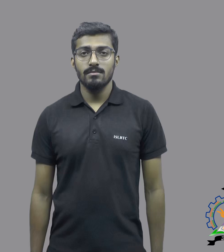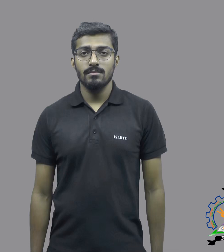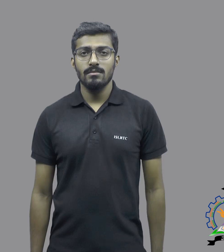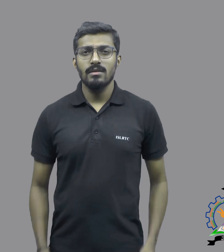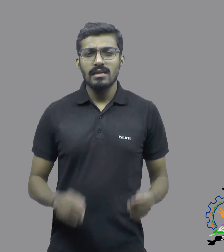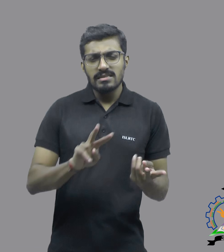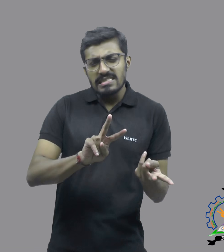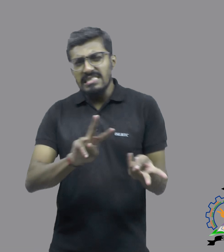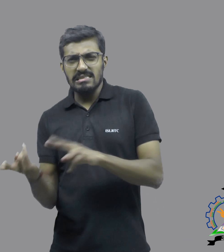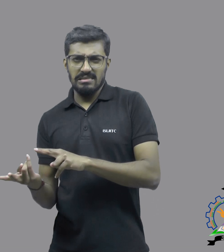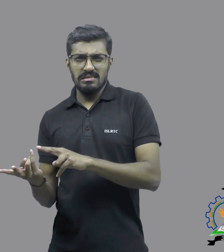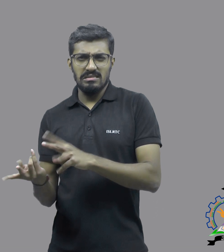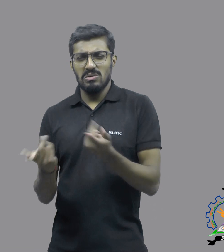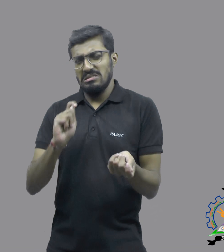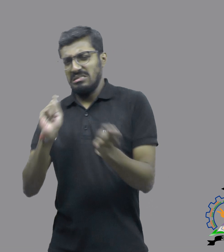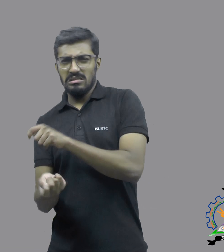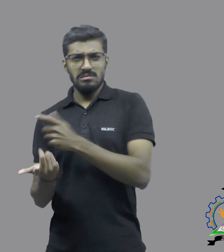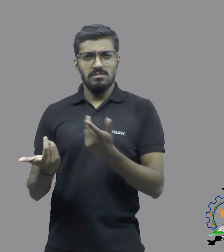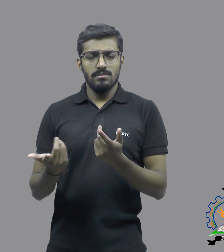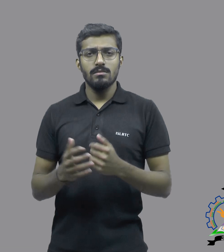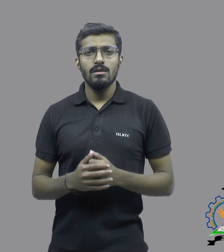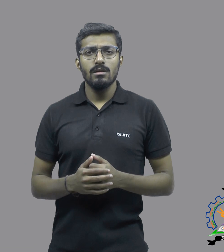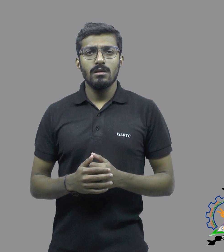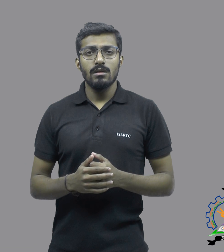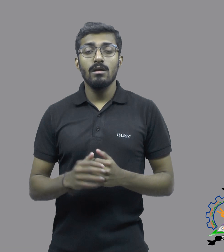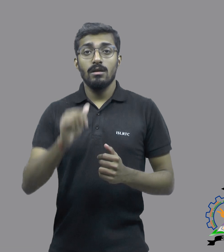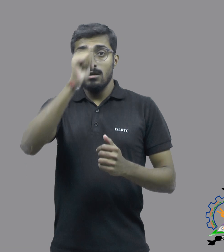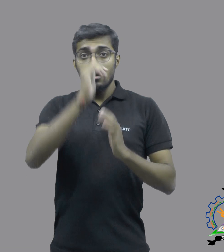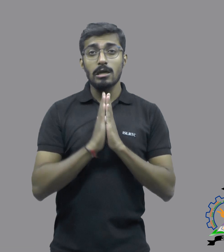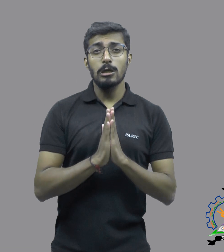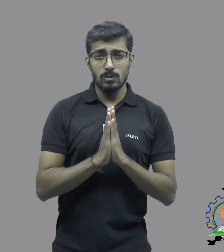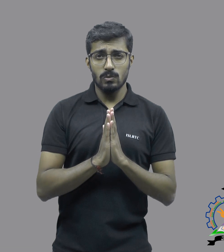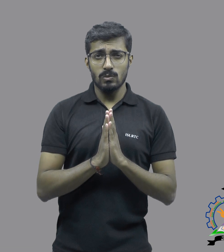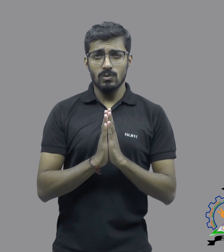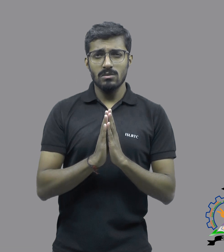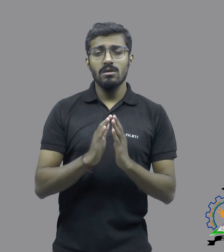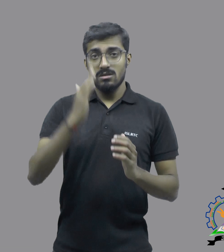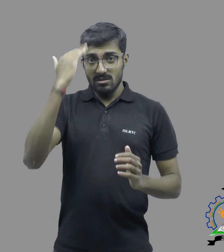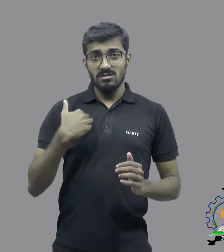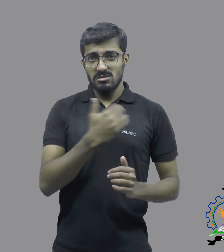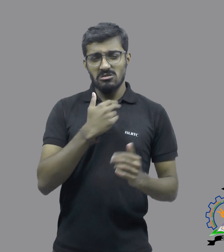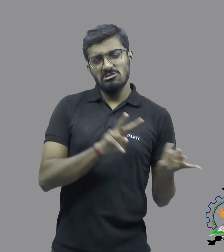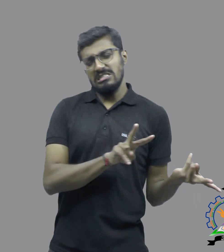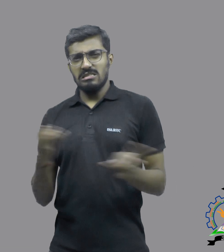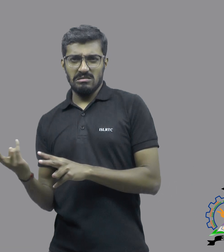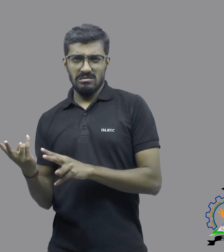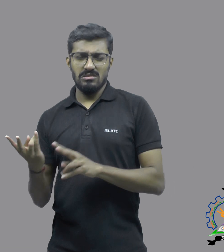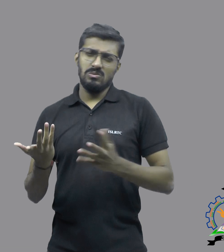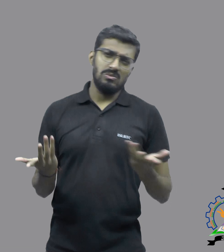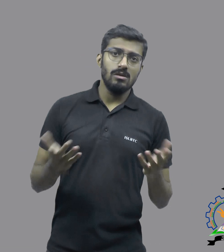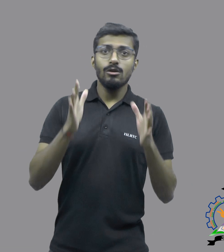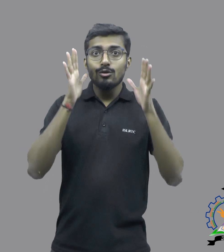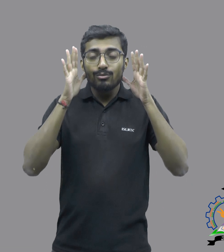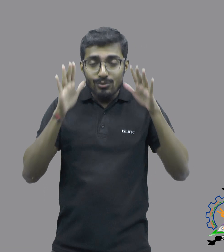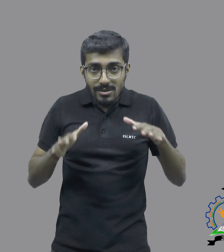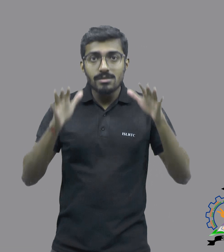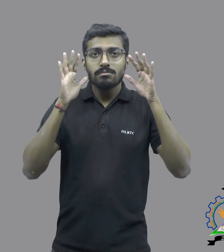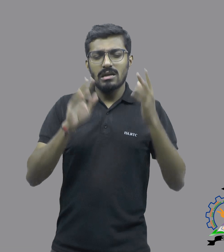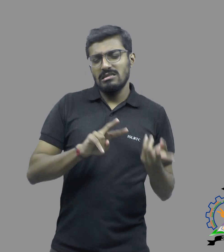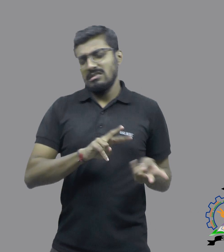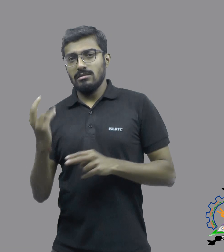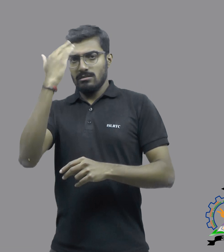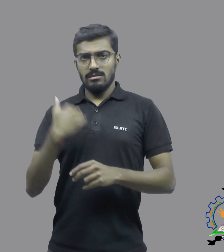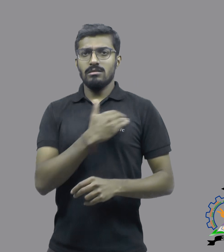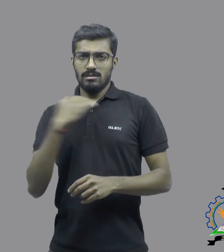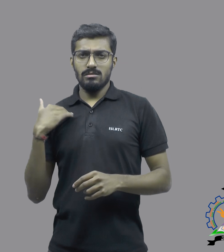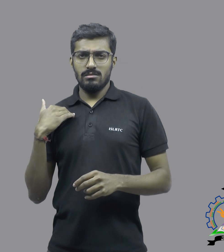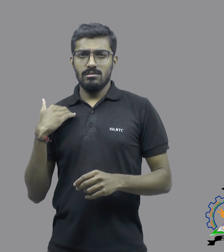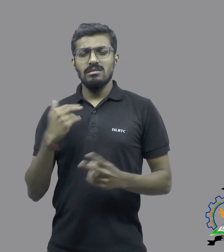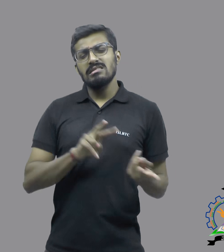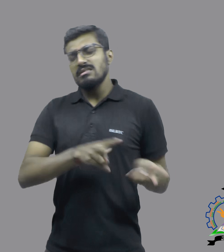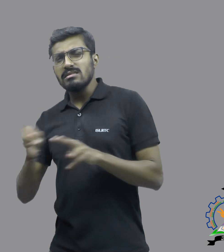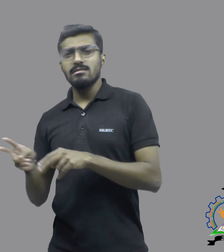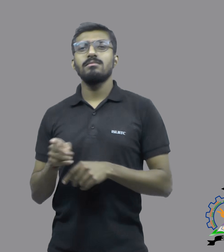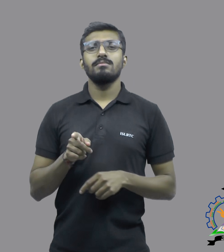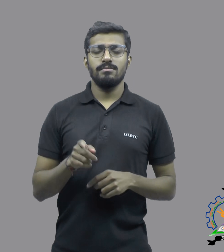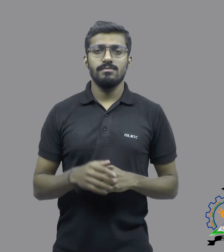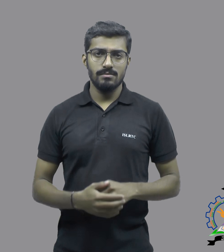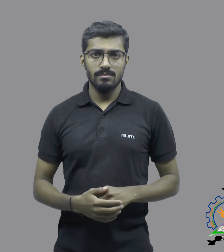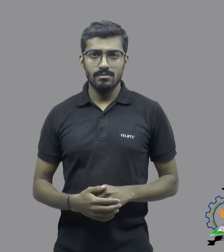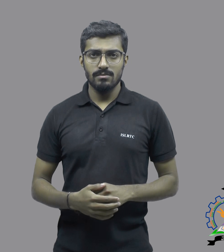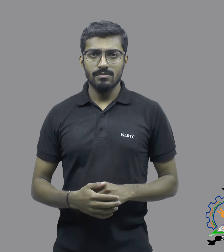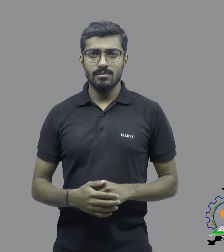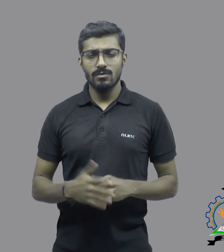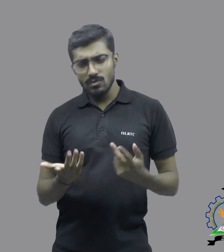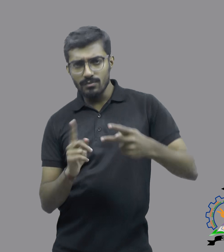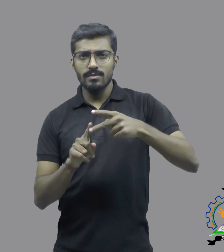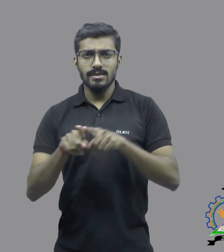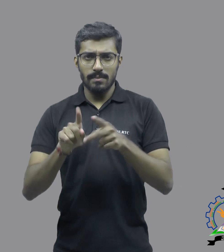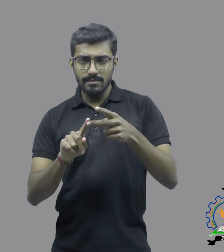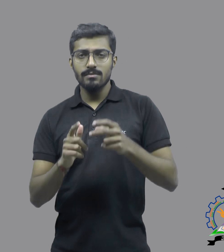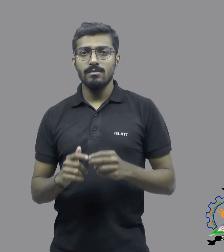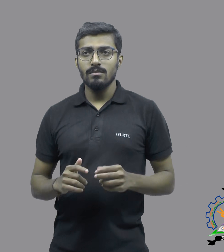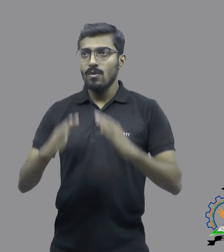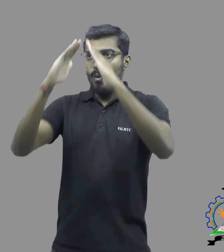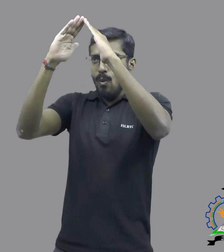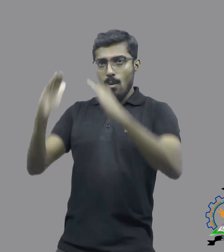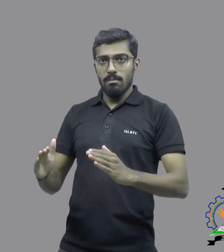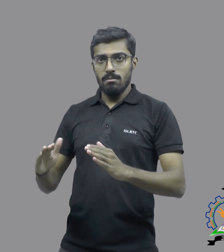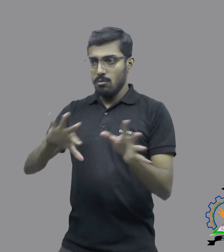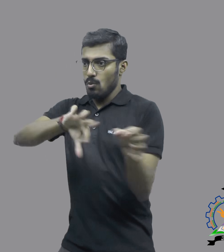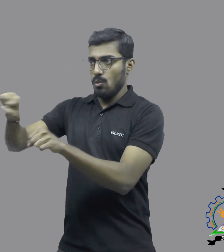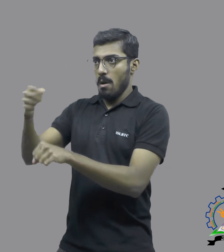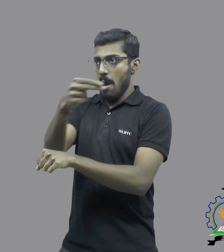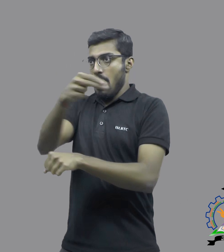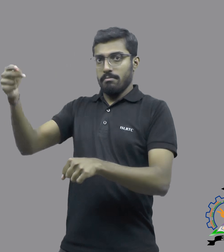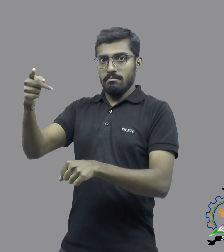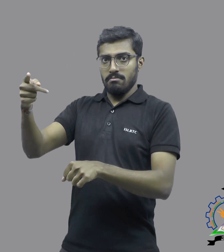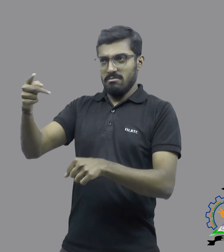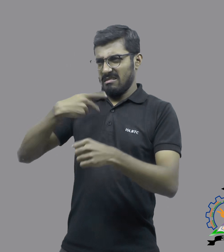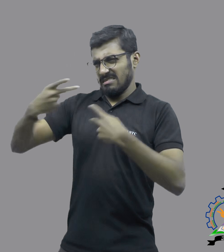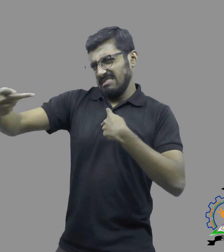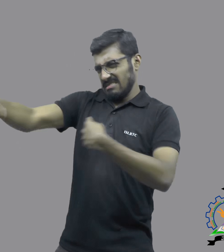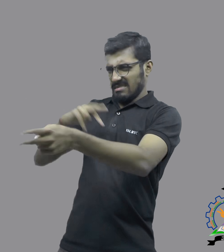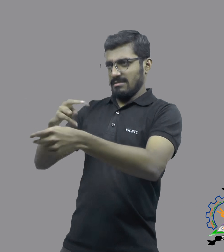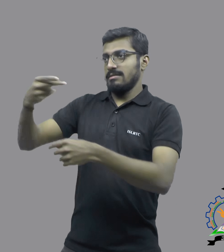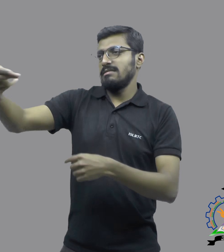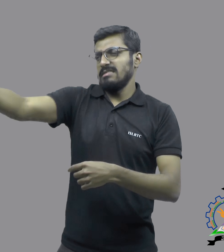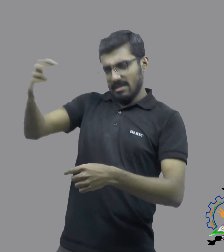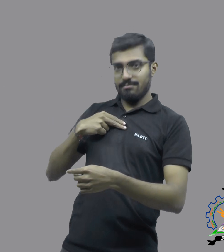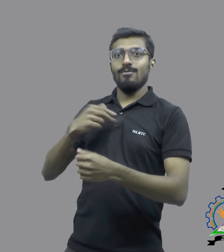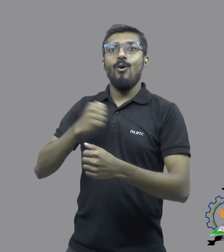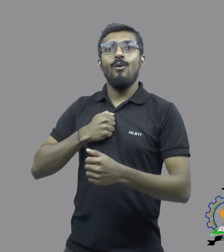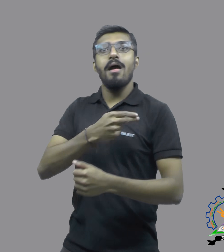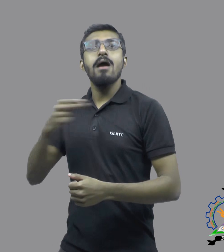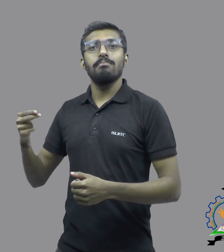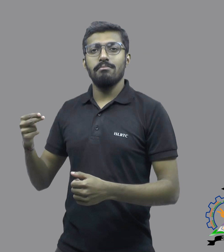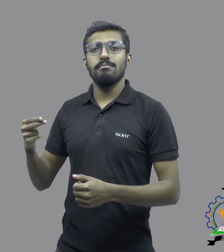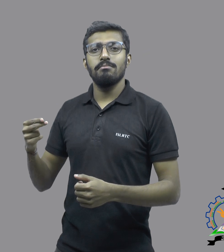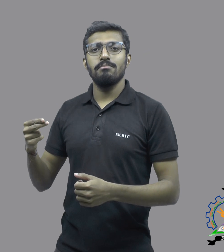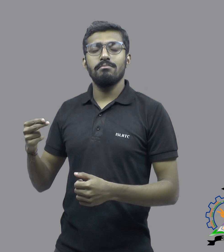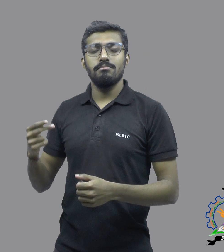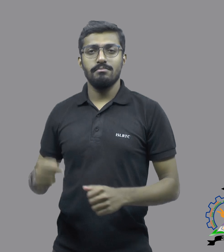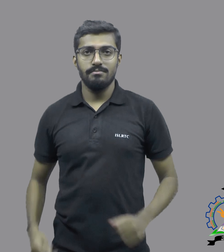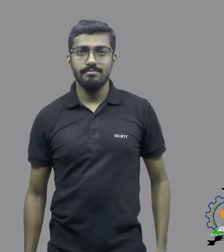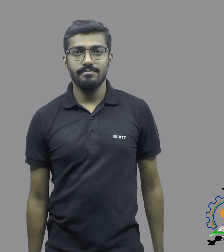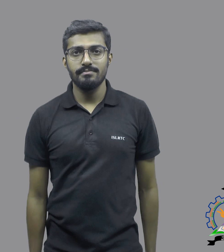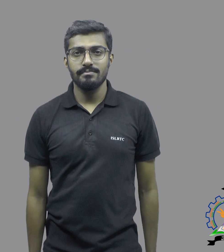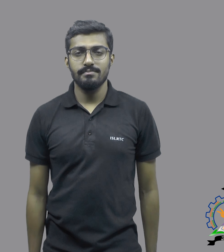Conversion